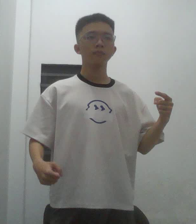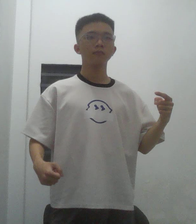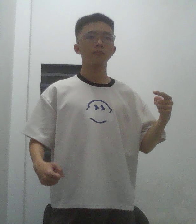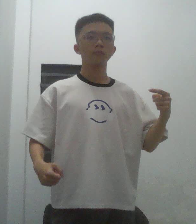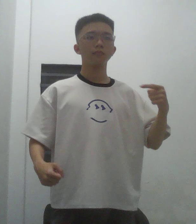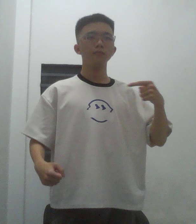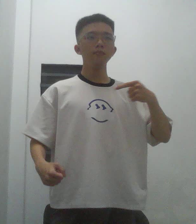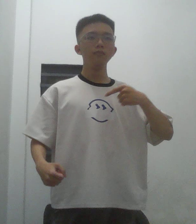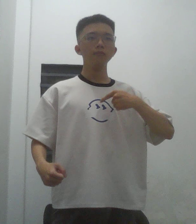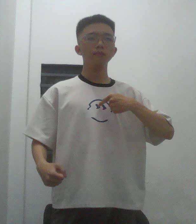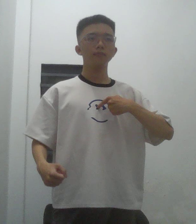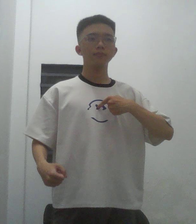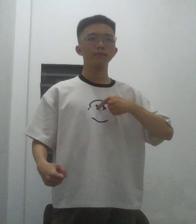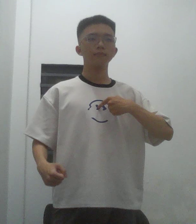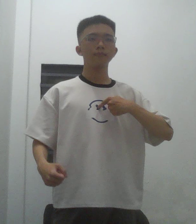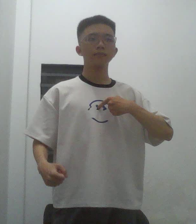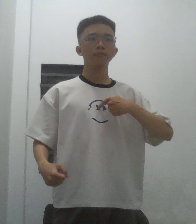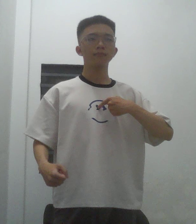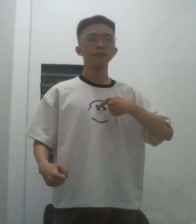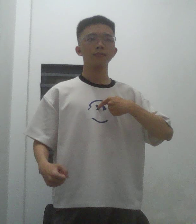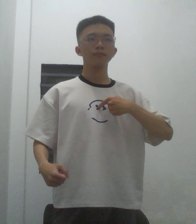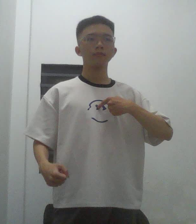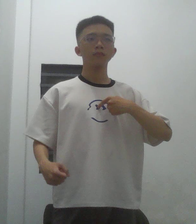toi